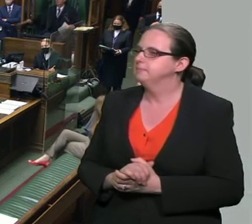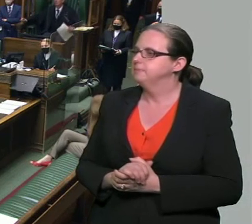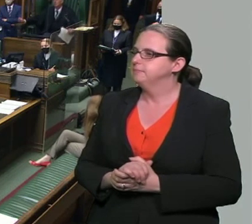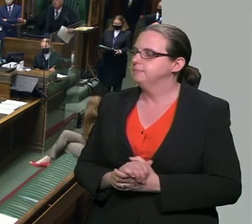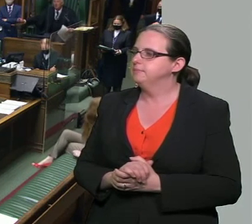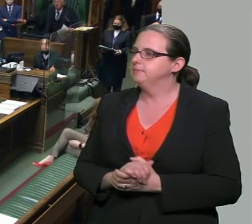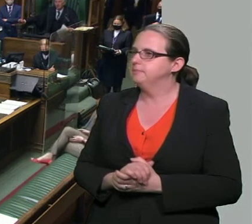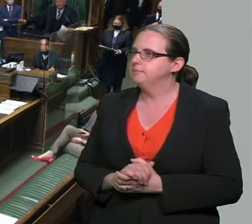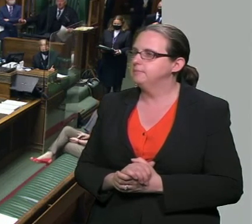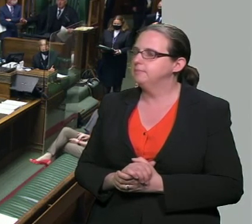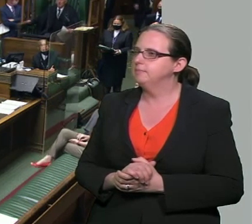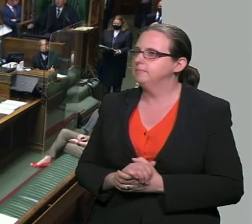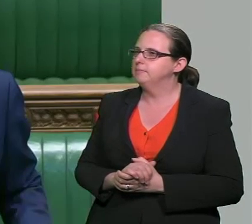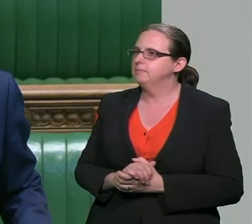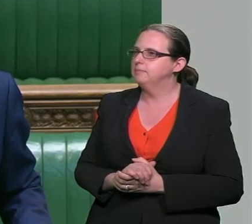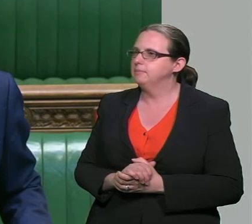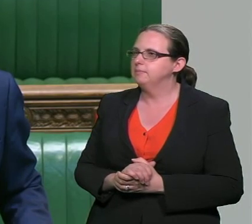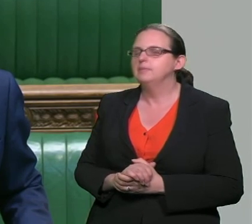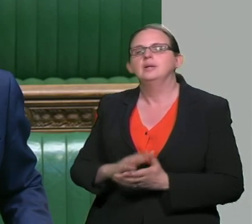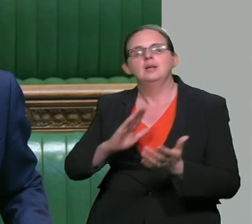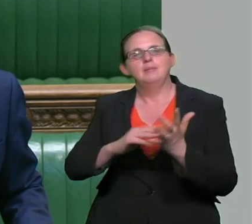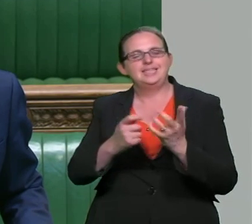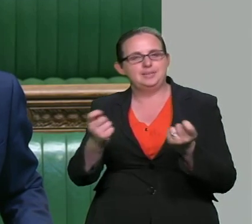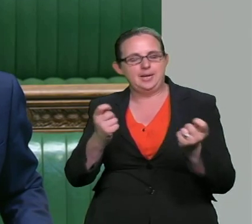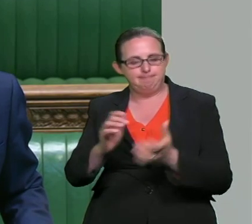Mr Speaker, let me take this very slowly for the Prime Minister.